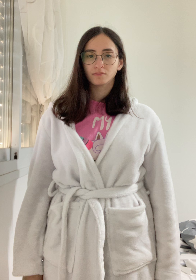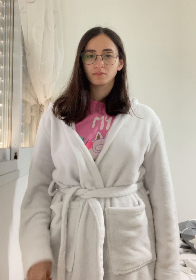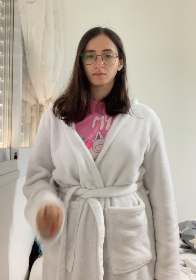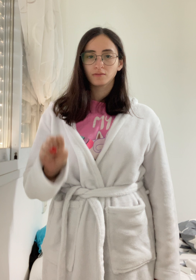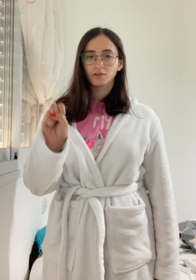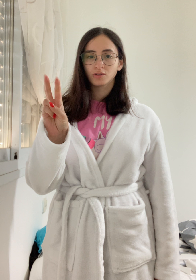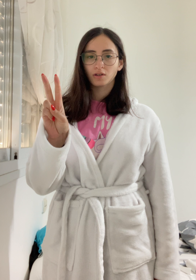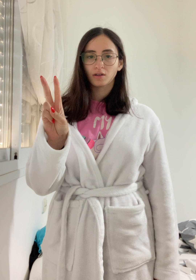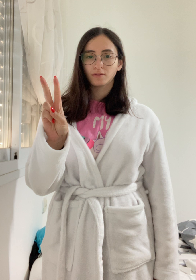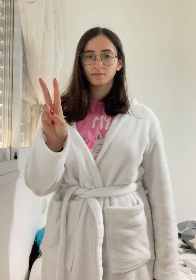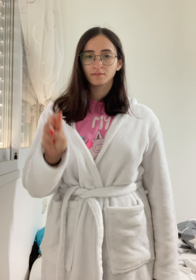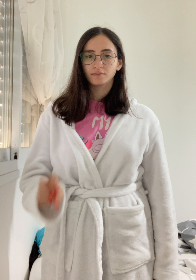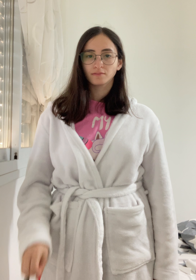שניים